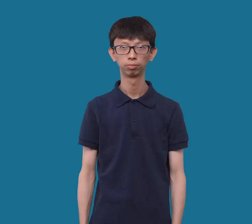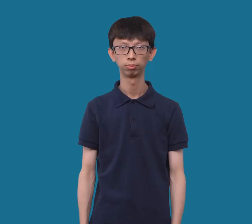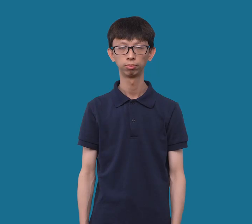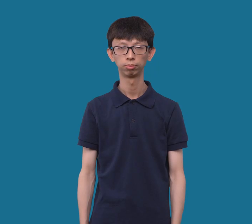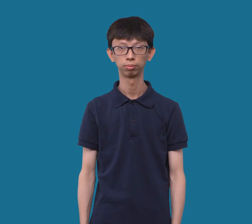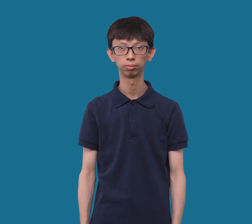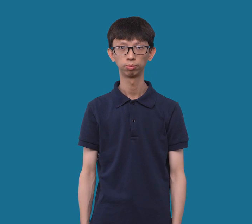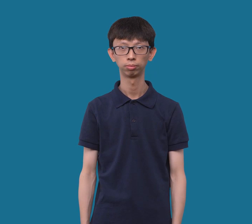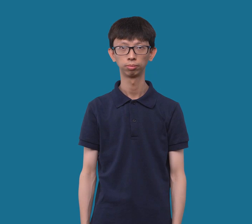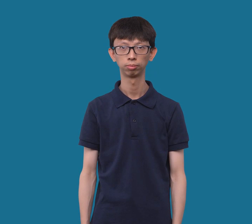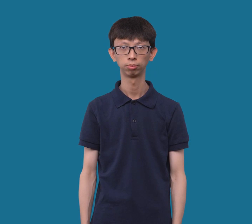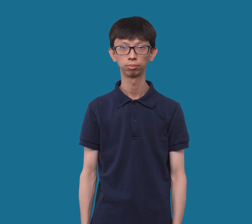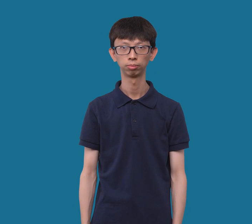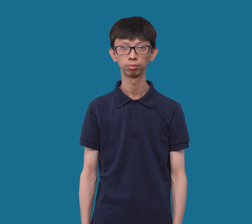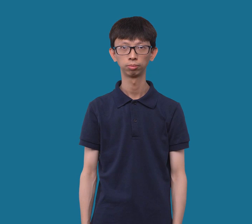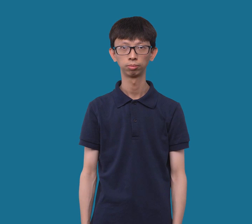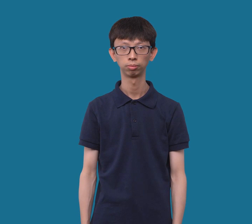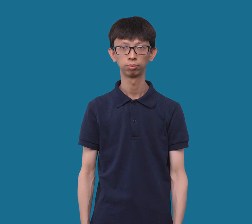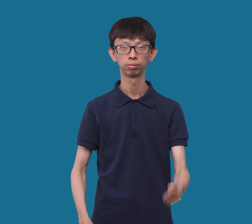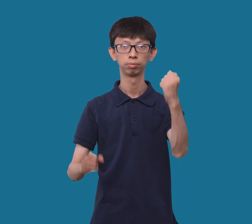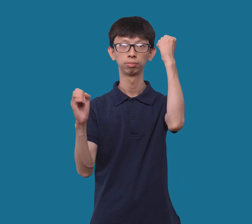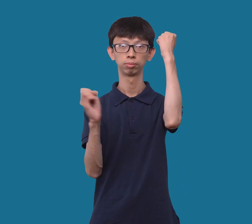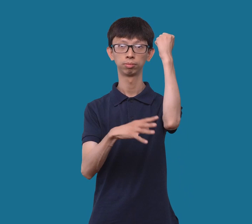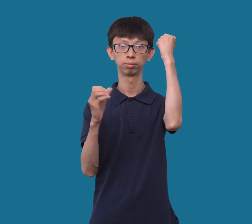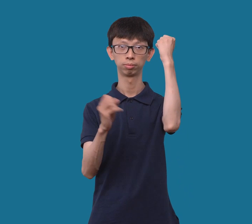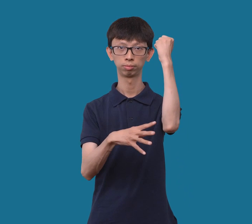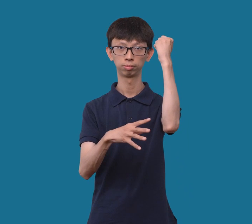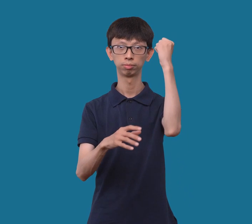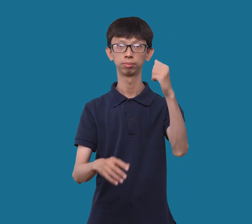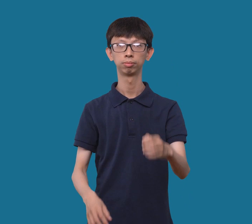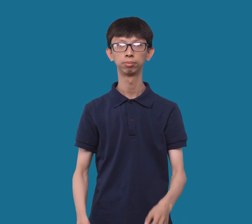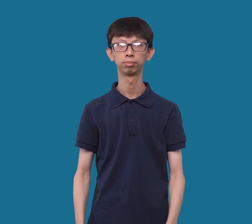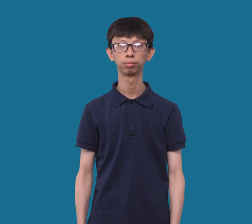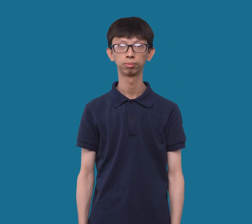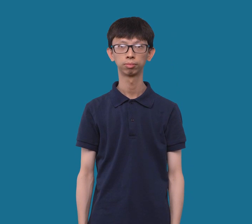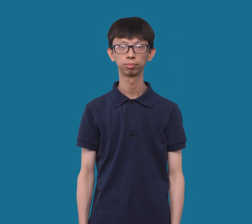bón phân